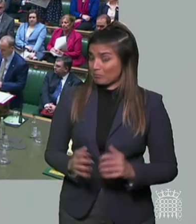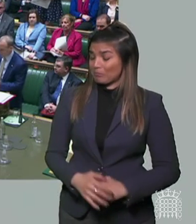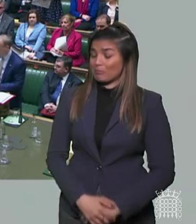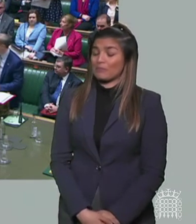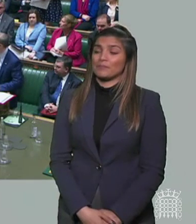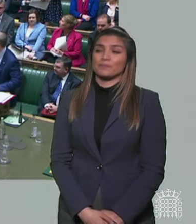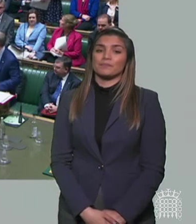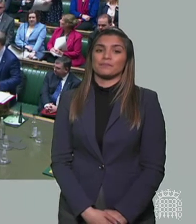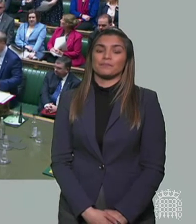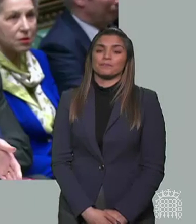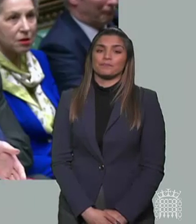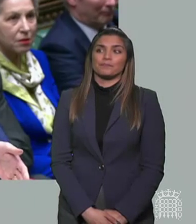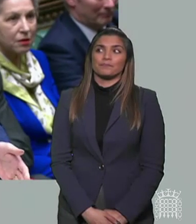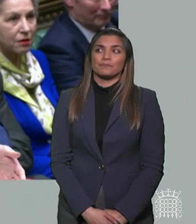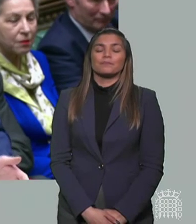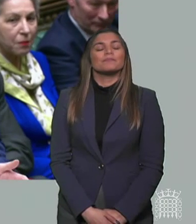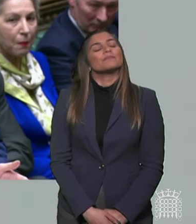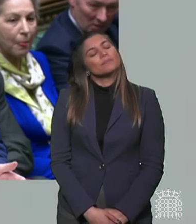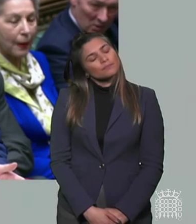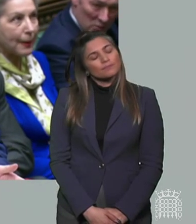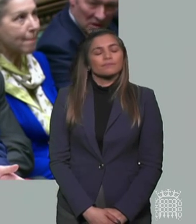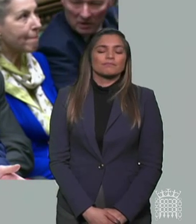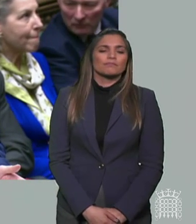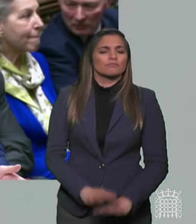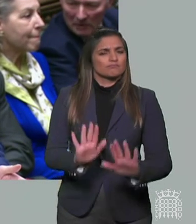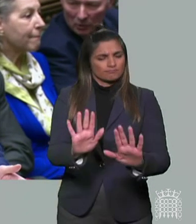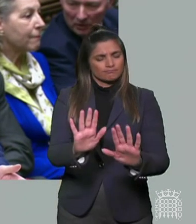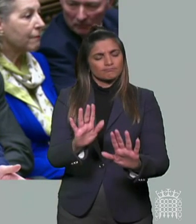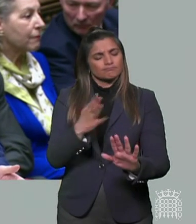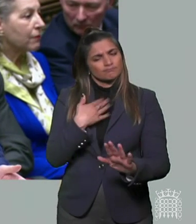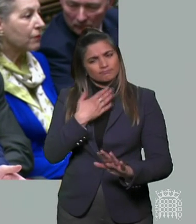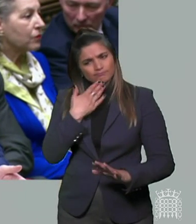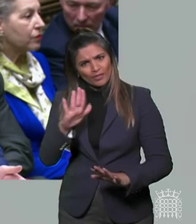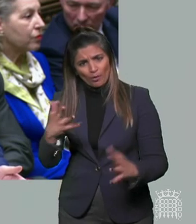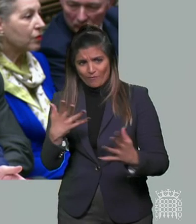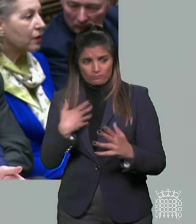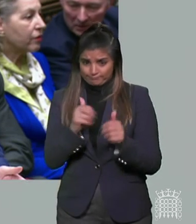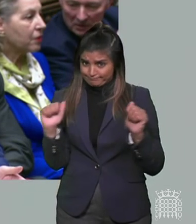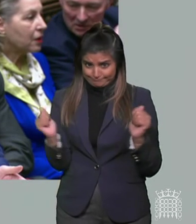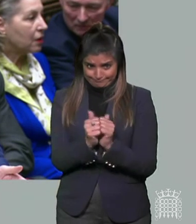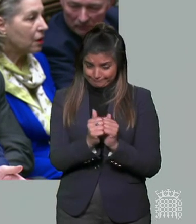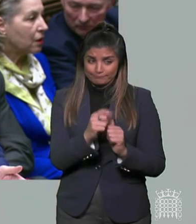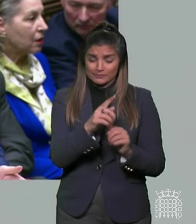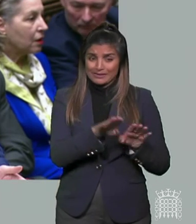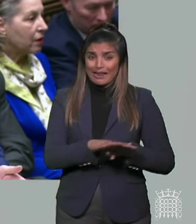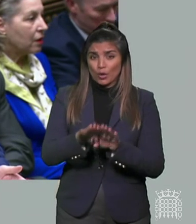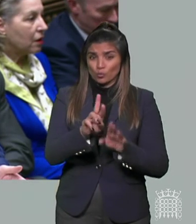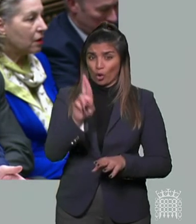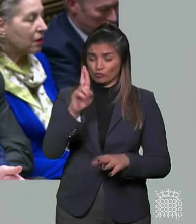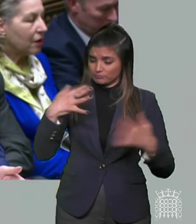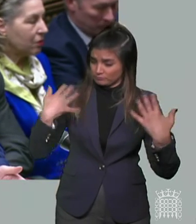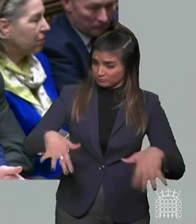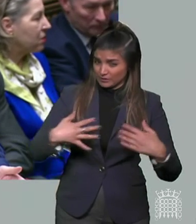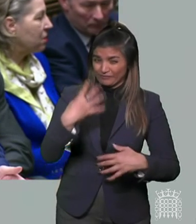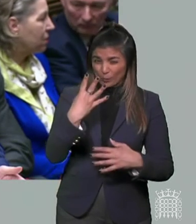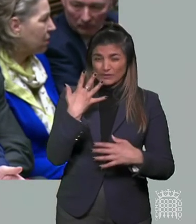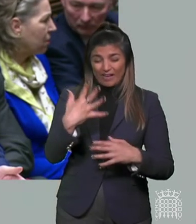Can I thank my honourable Friend, and just say what an incredible job the national lottery has done delivering £45 billion to good causes?